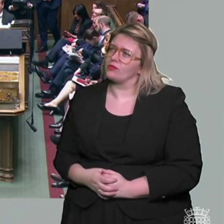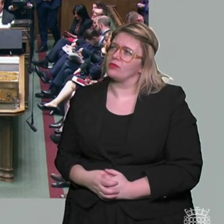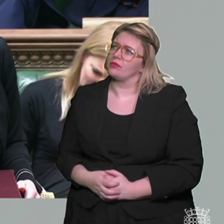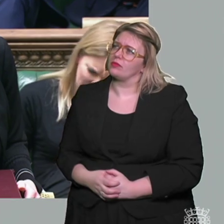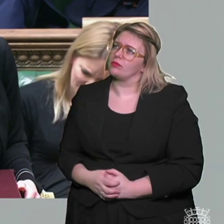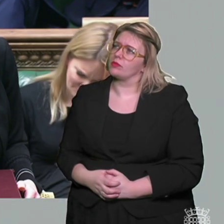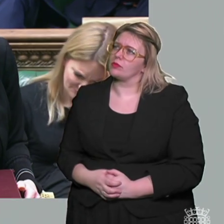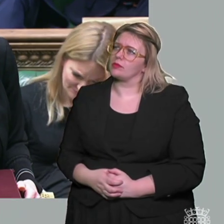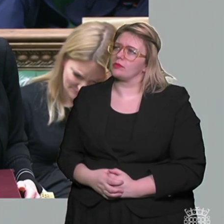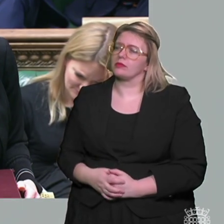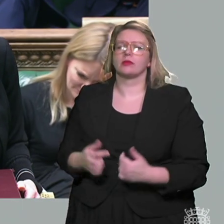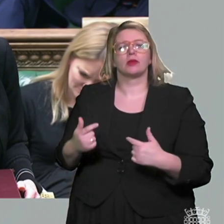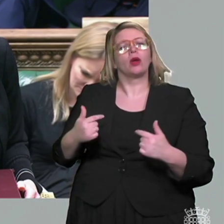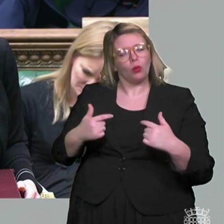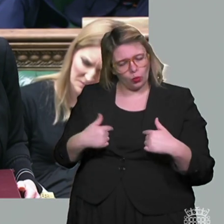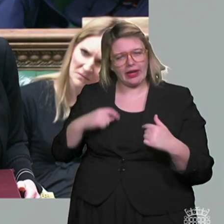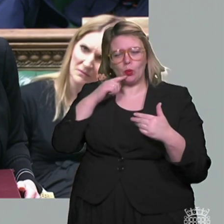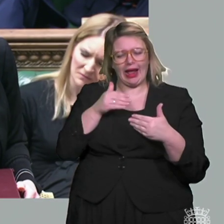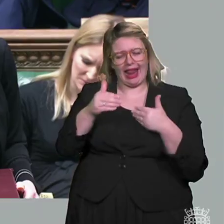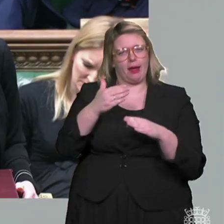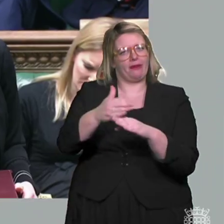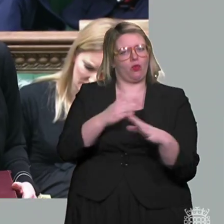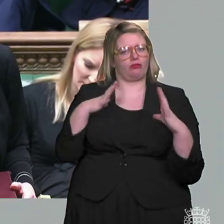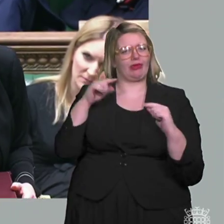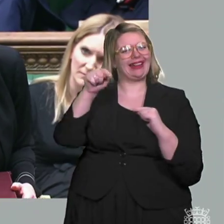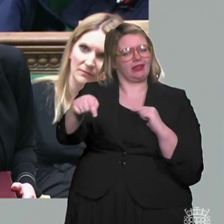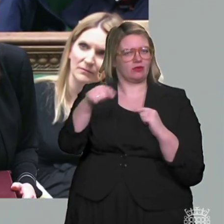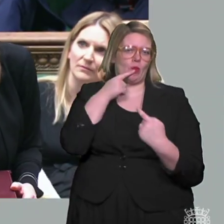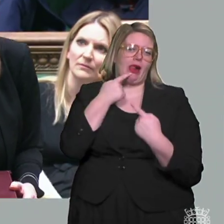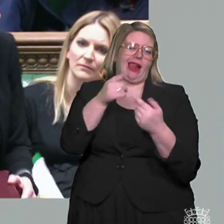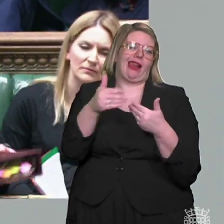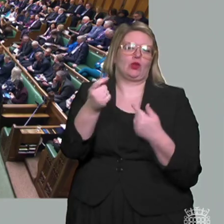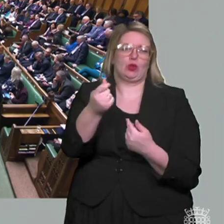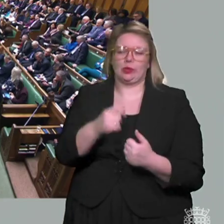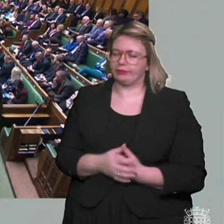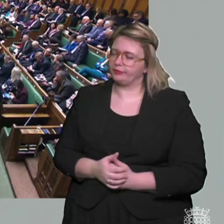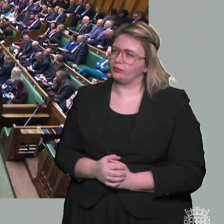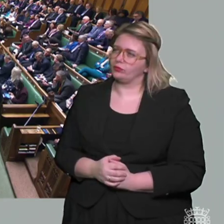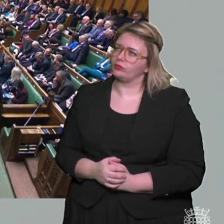We have committed to delivering it in this Session. Further details will be announced by the Leader of the House in due course.